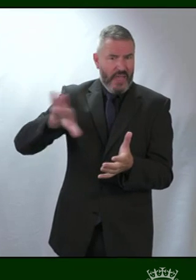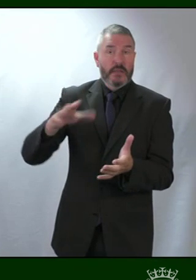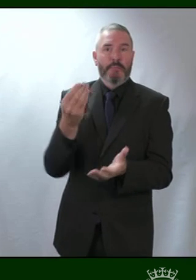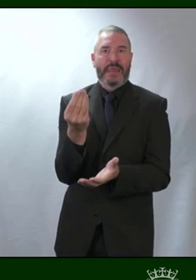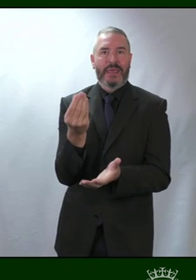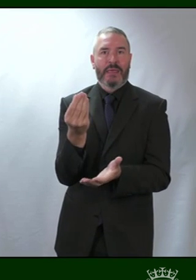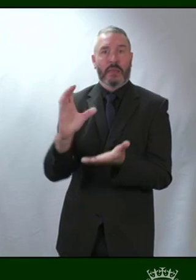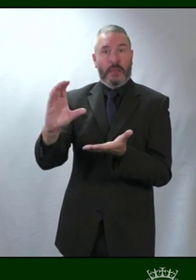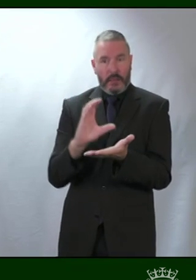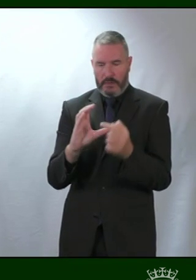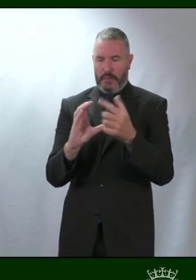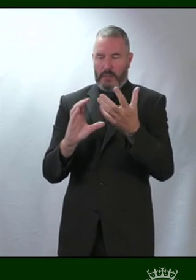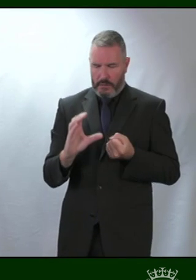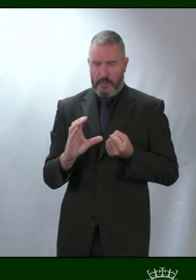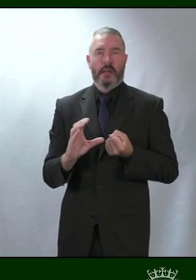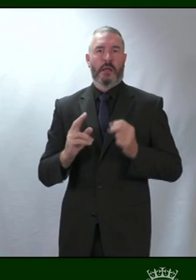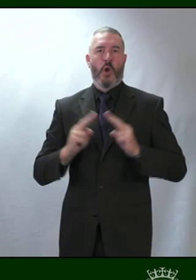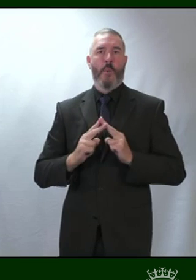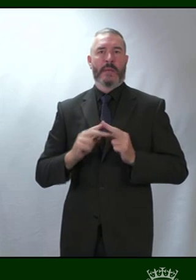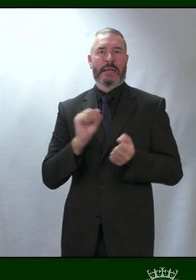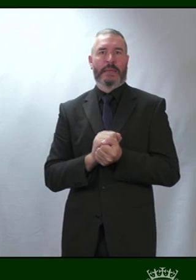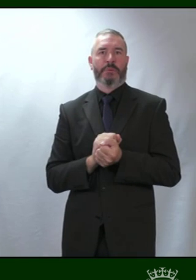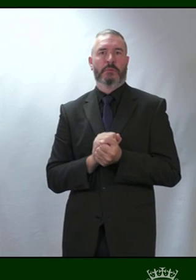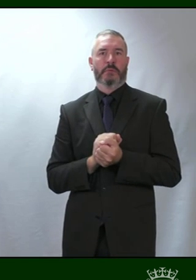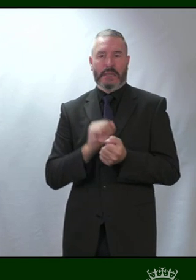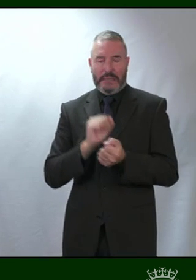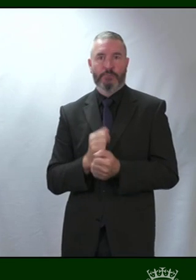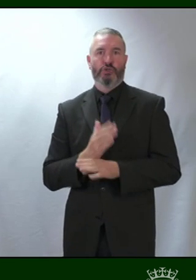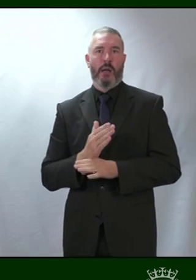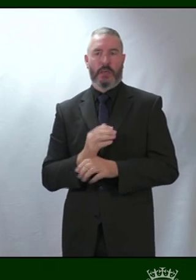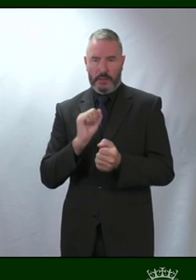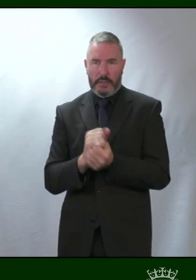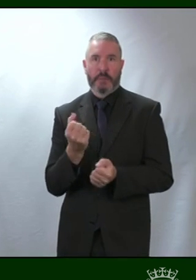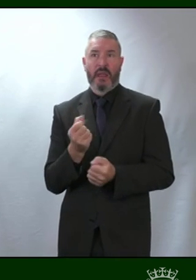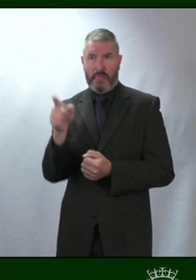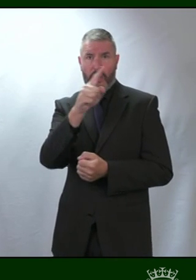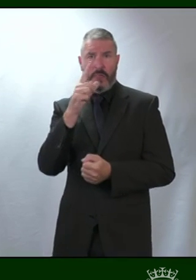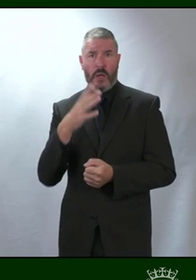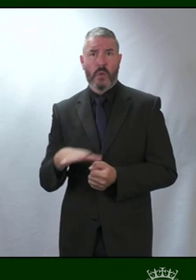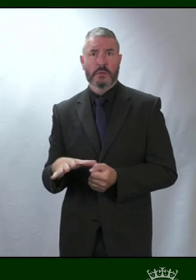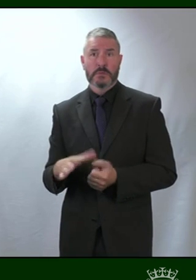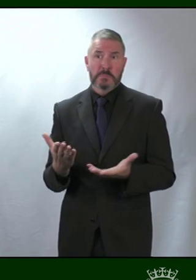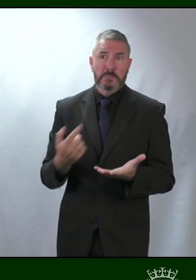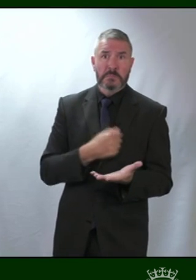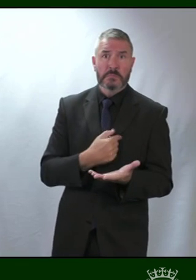They need the security of knowing that they can hold on to their jobs and incomes for themselves and their families.